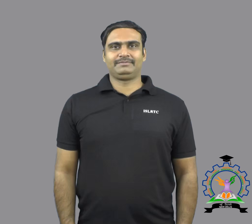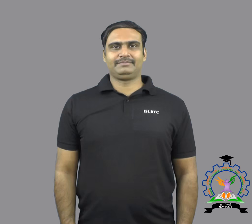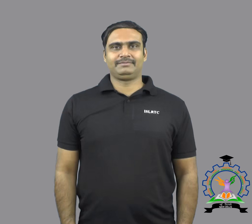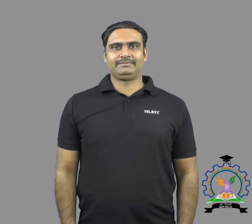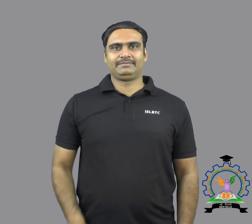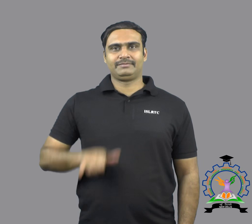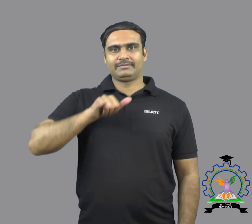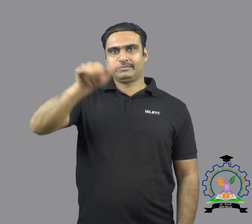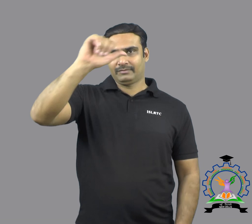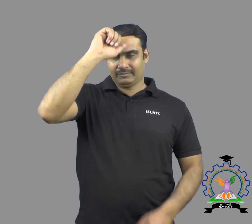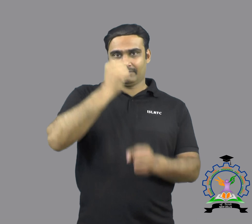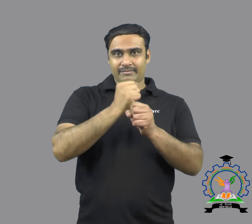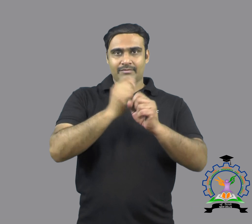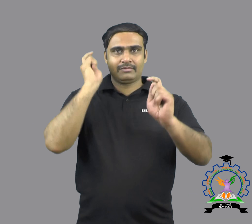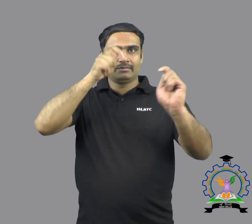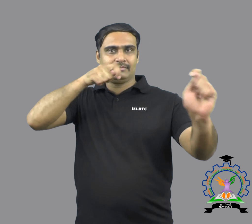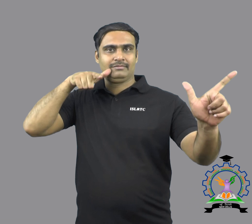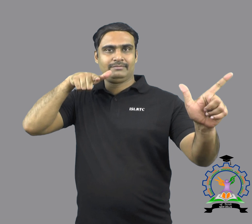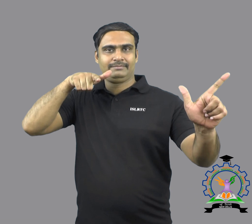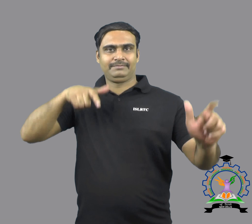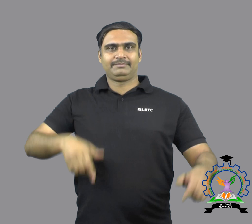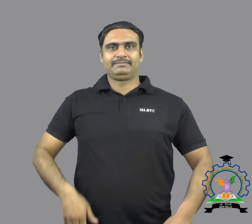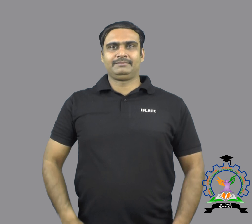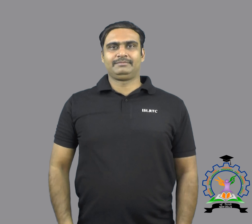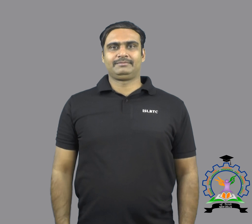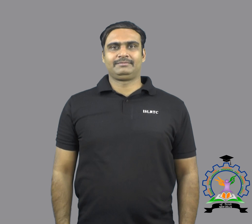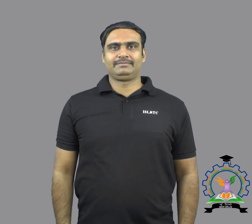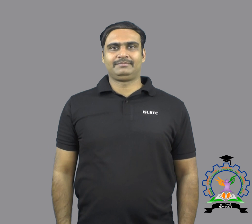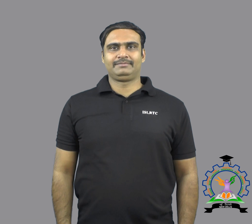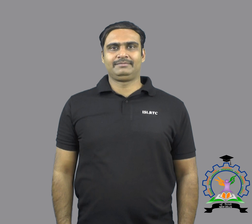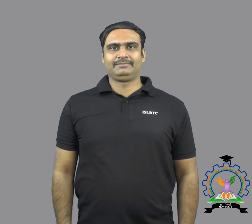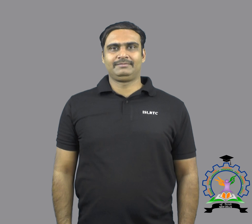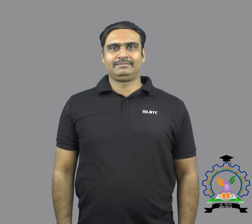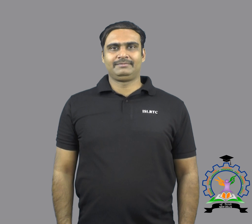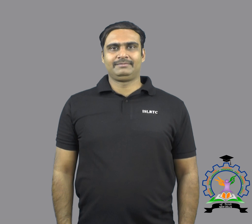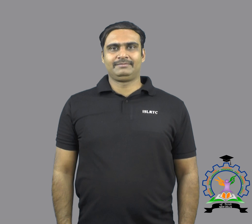Air India Alliance Air